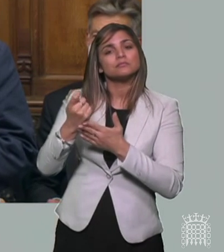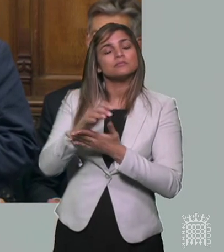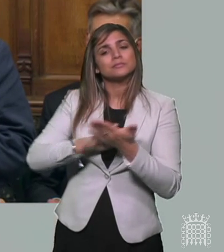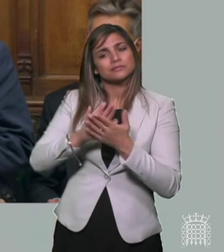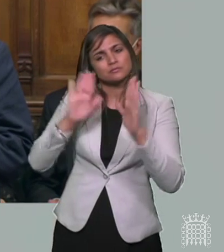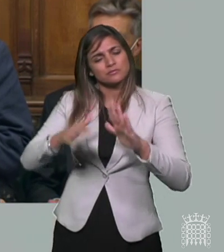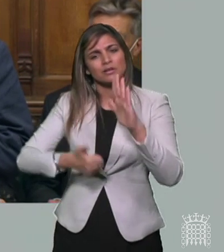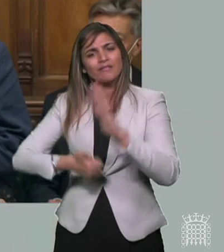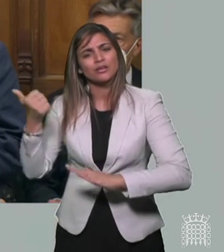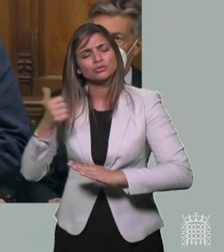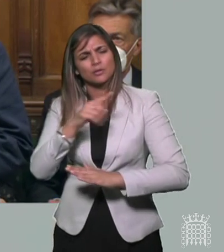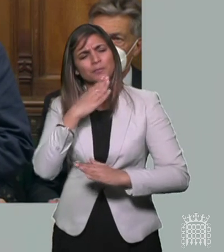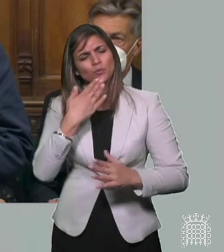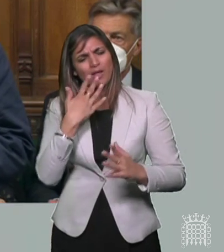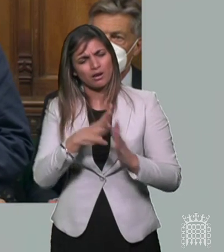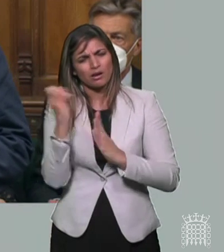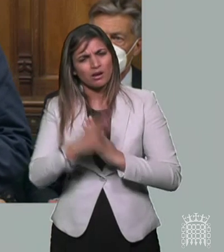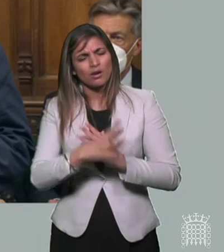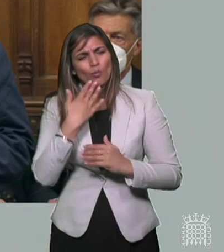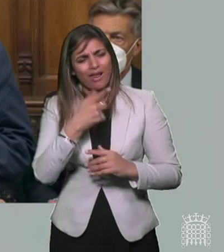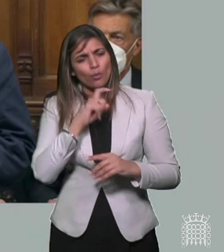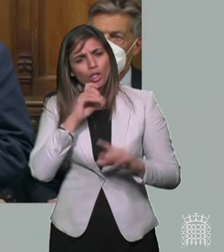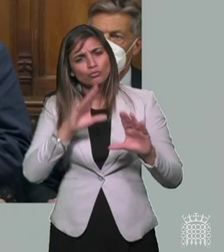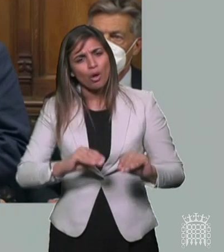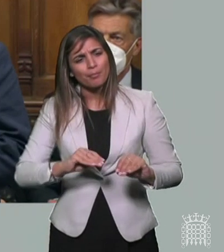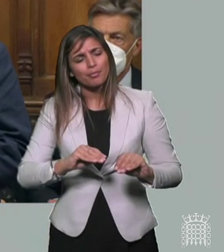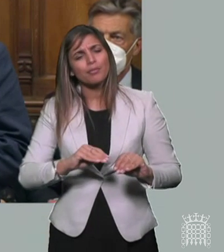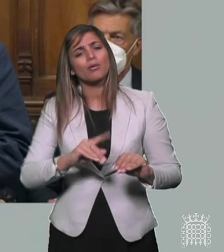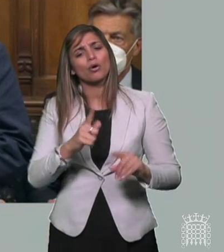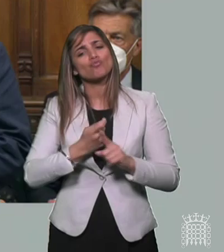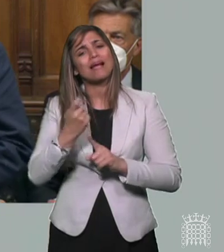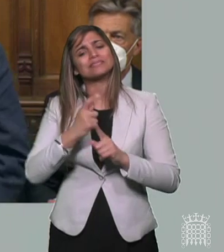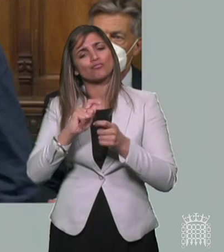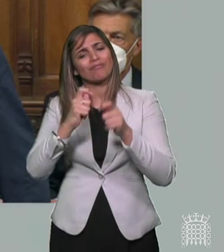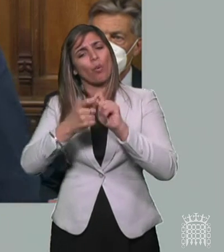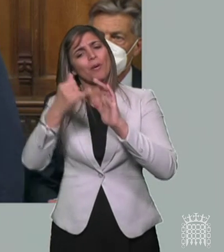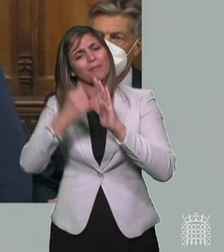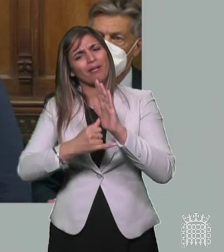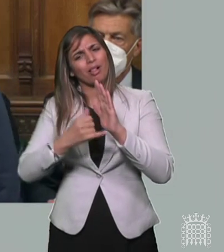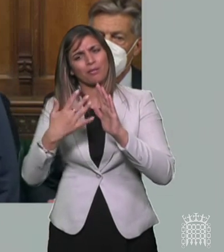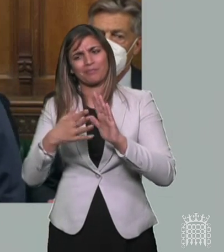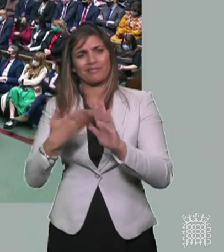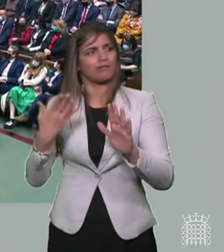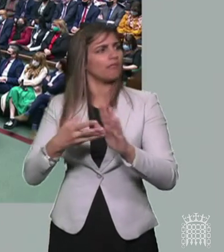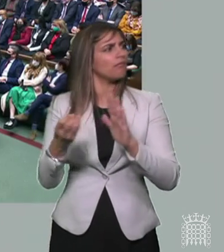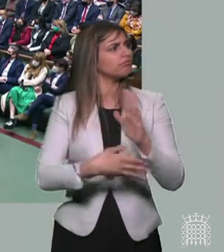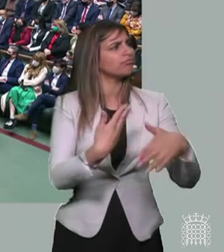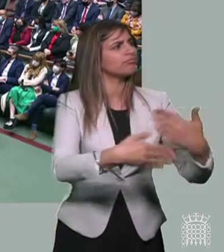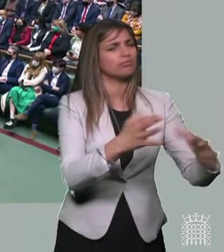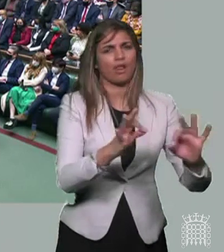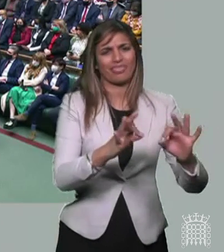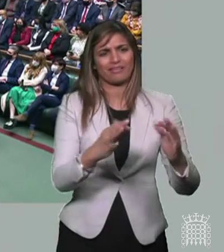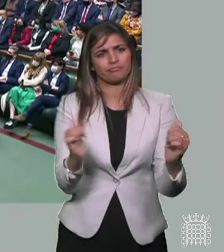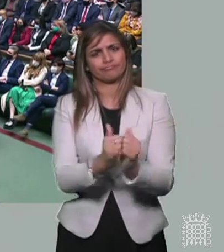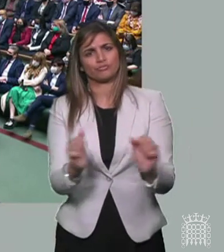So when will he scrap that practice and reintroduce the much-needed renters’ reform Bill, which seems to have been kicked into the long grass?